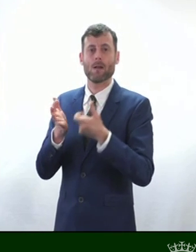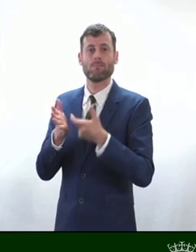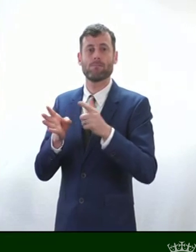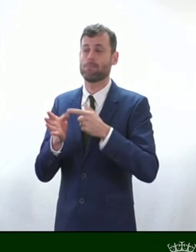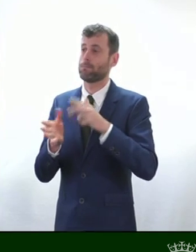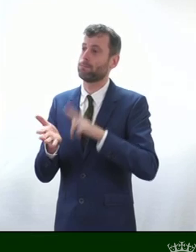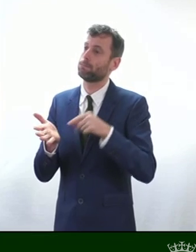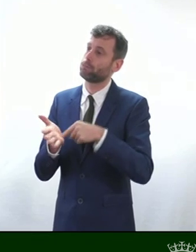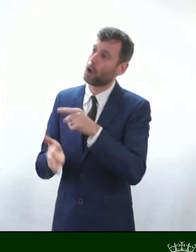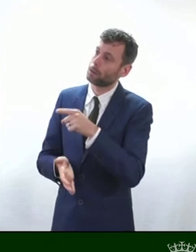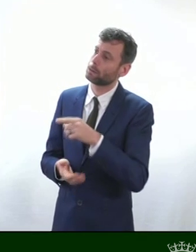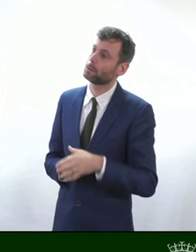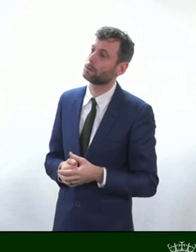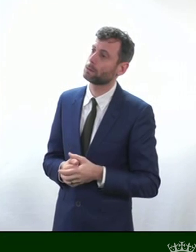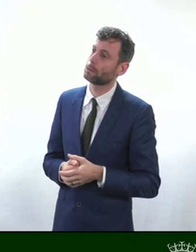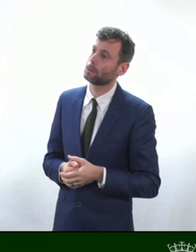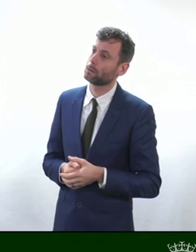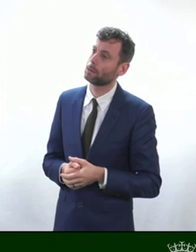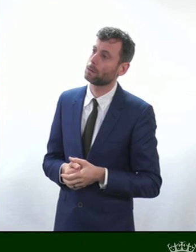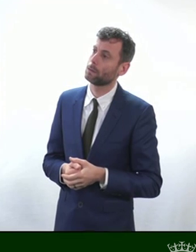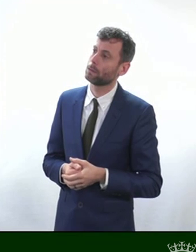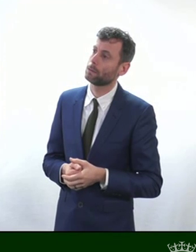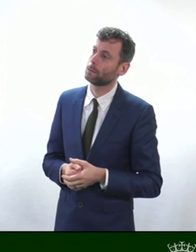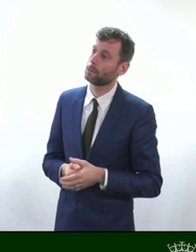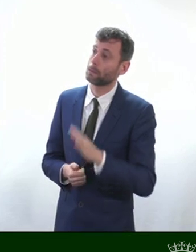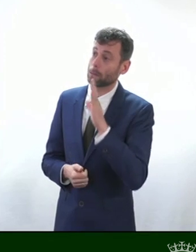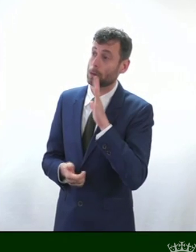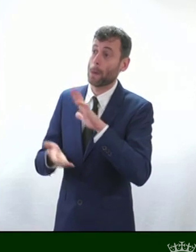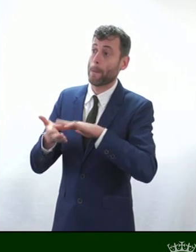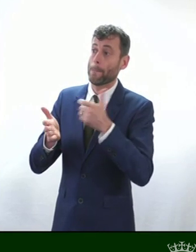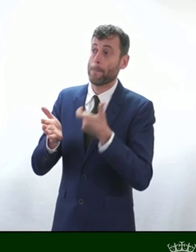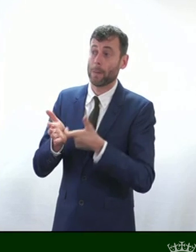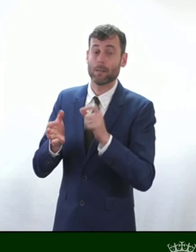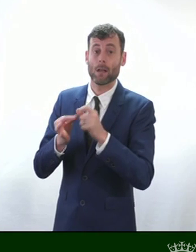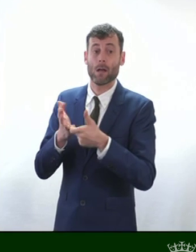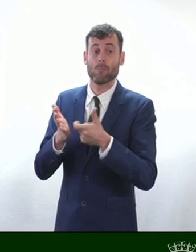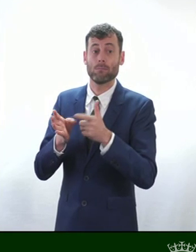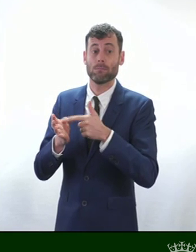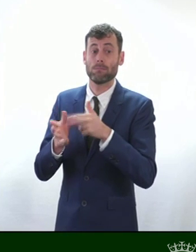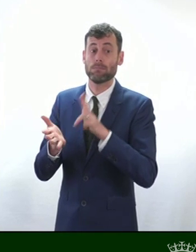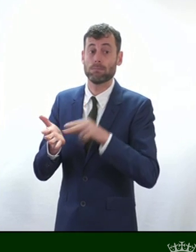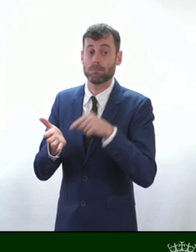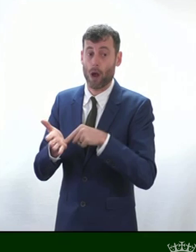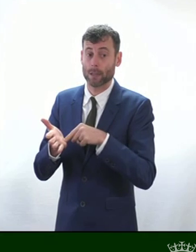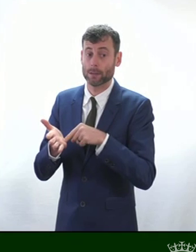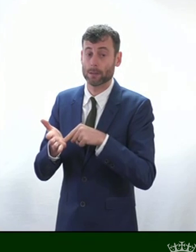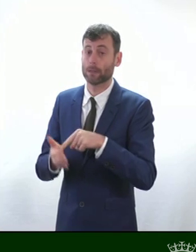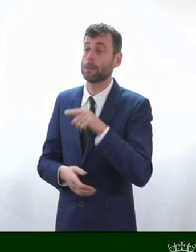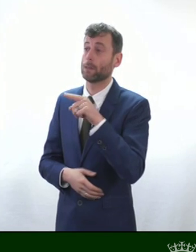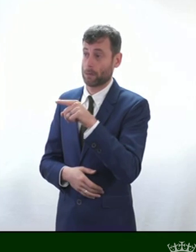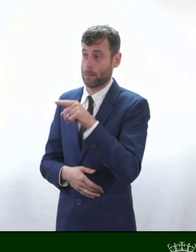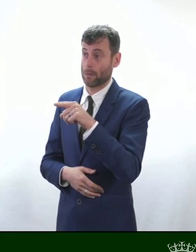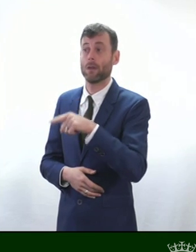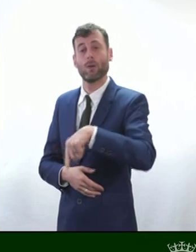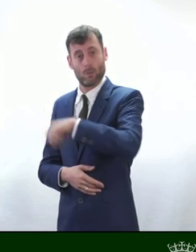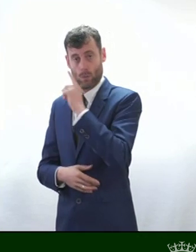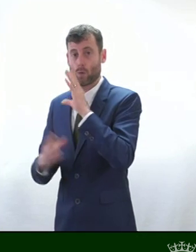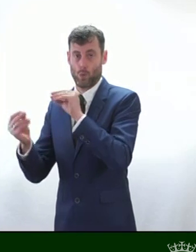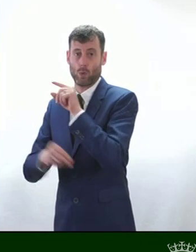Order. Mr Bryant! I suggest the Whip has a word with him.